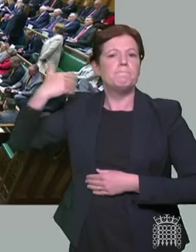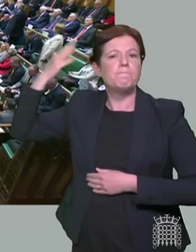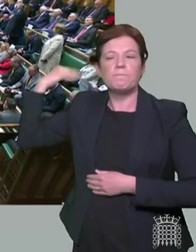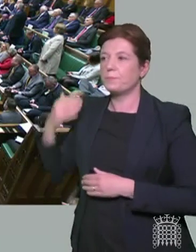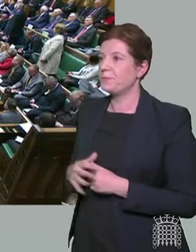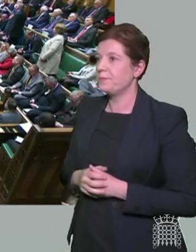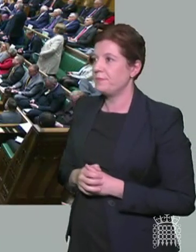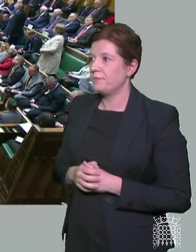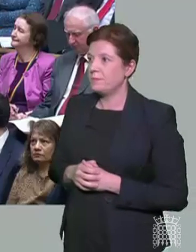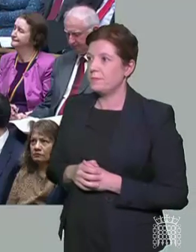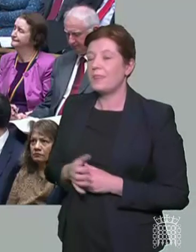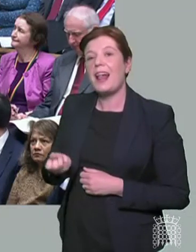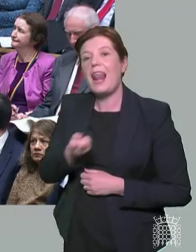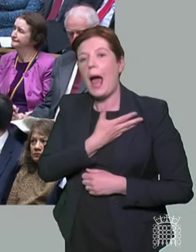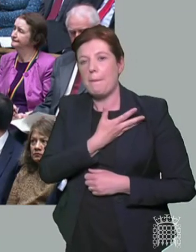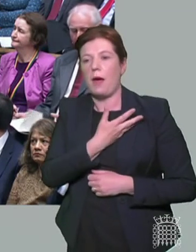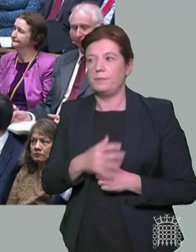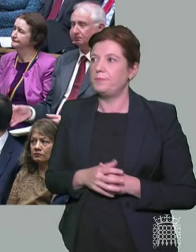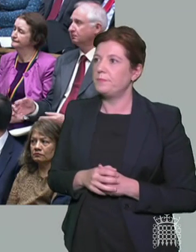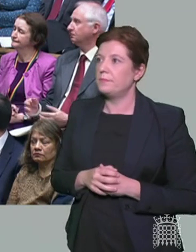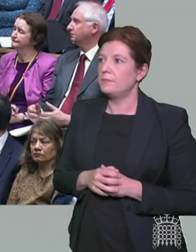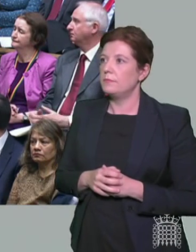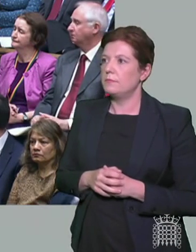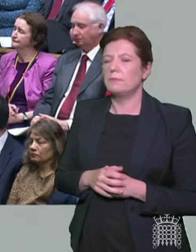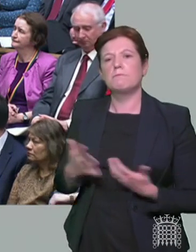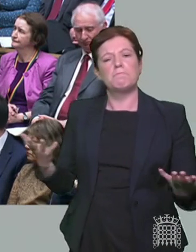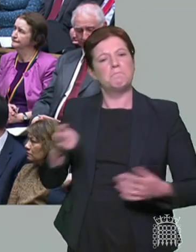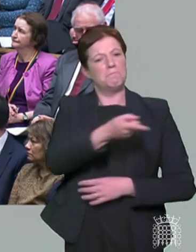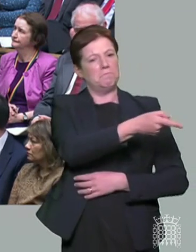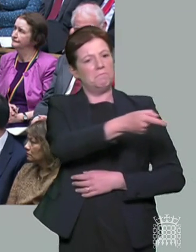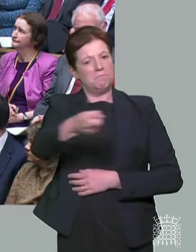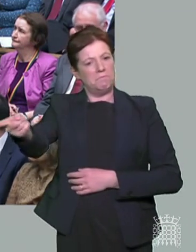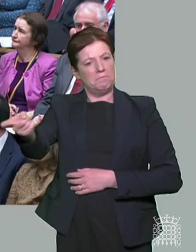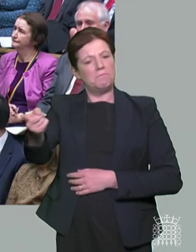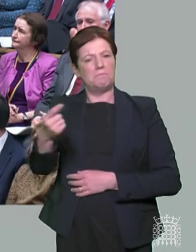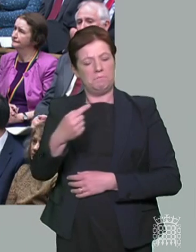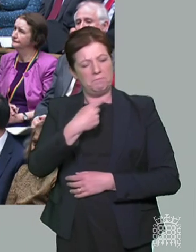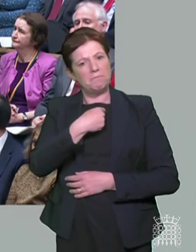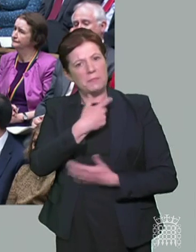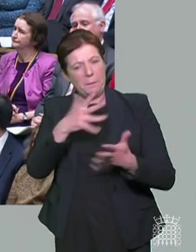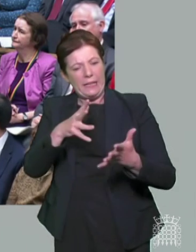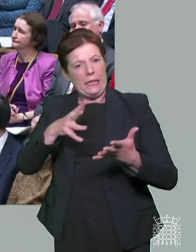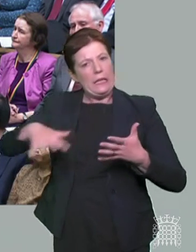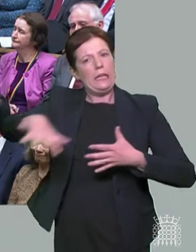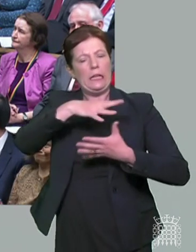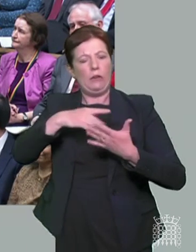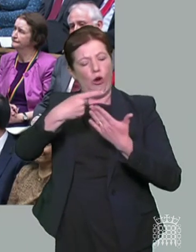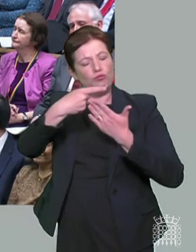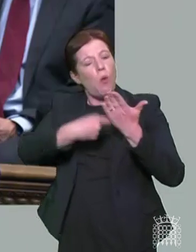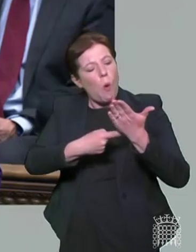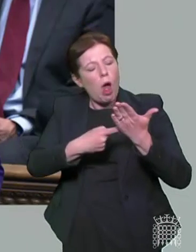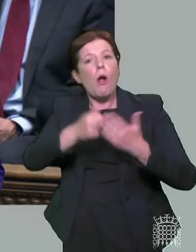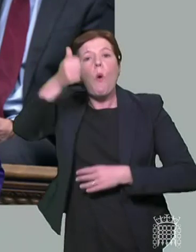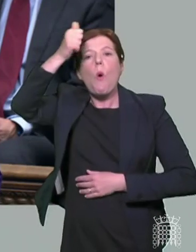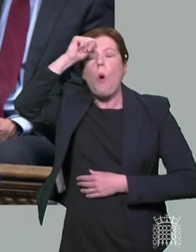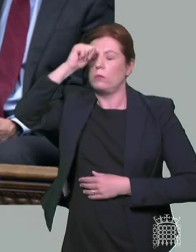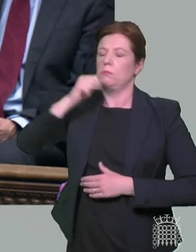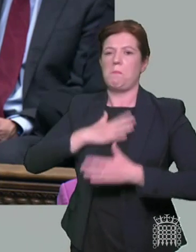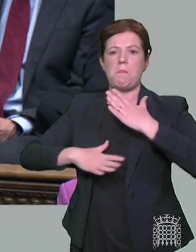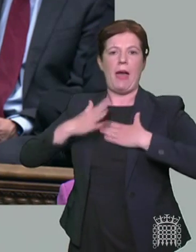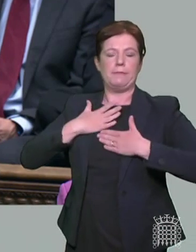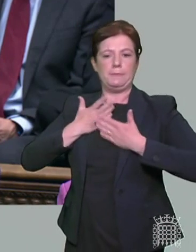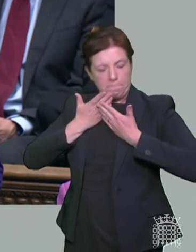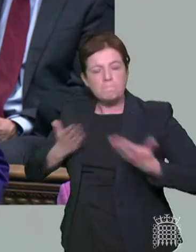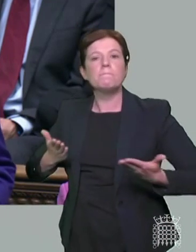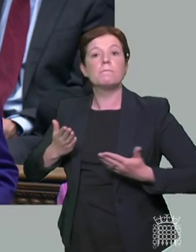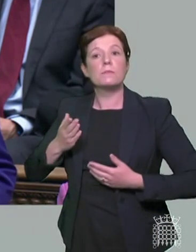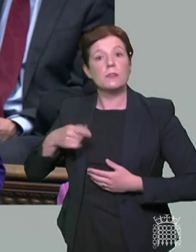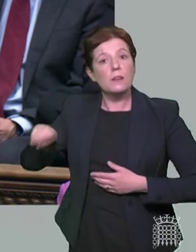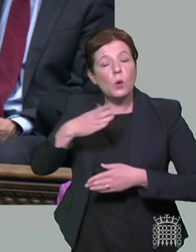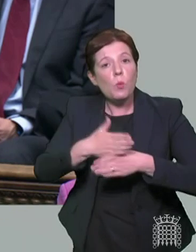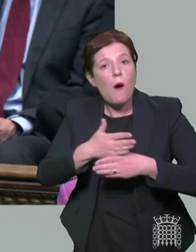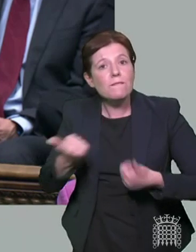My constituents across Blaydon knew the rules and stuck to them, nurses and teachers included—no after-work drinks for them.